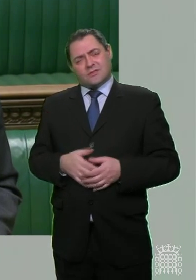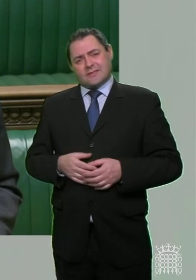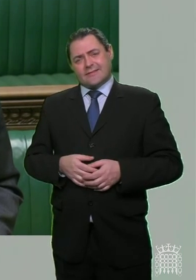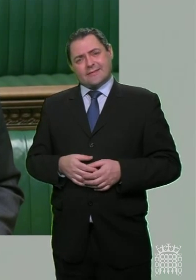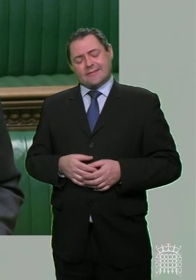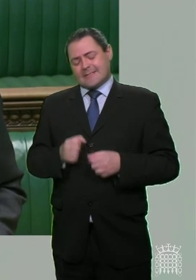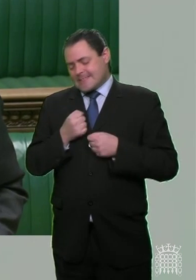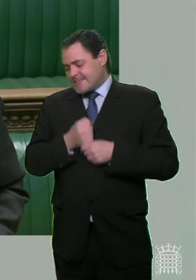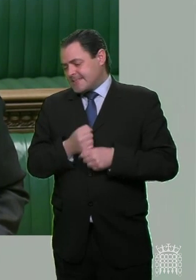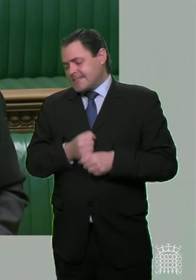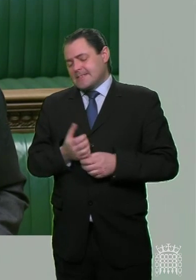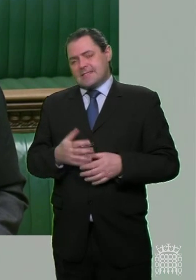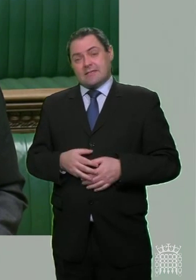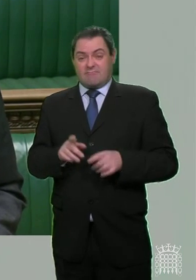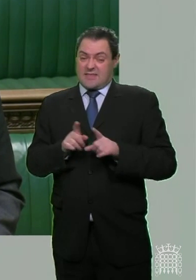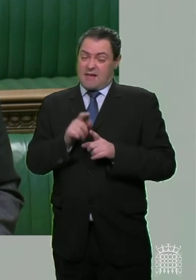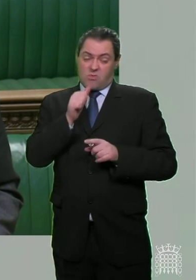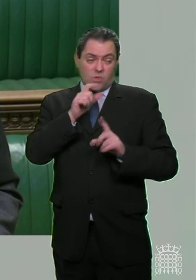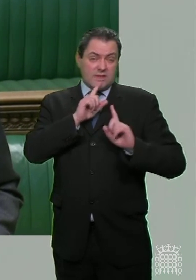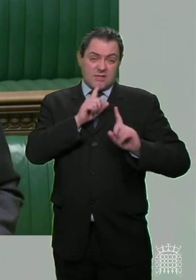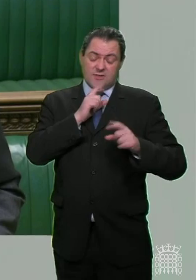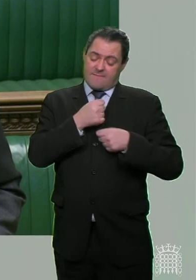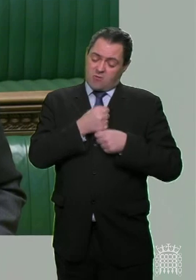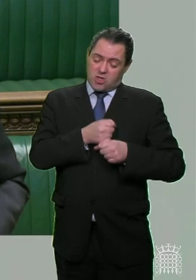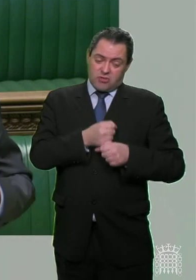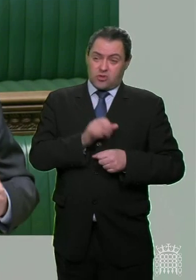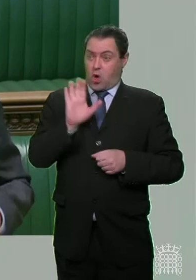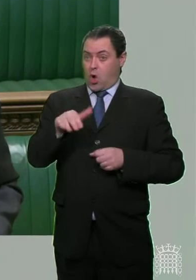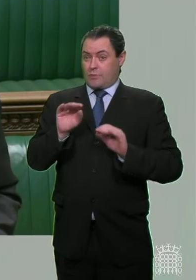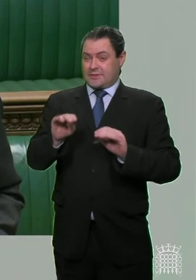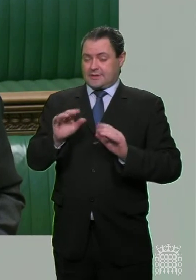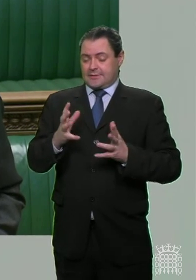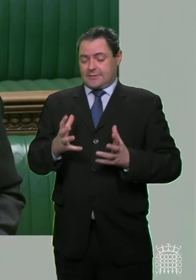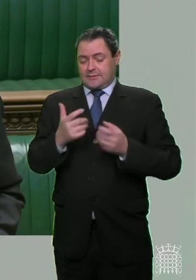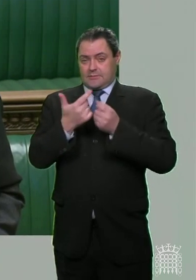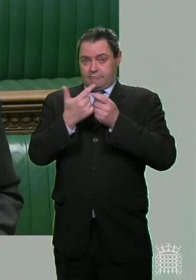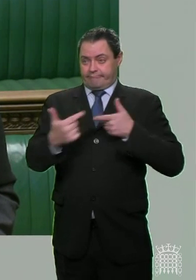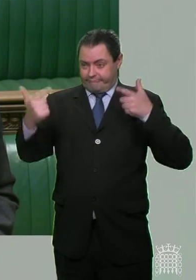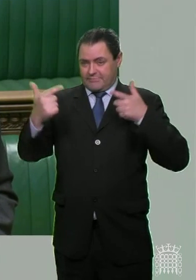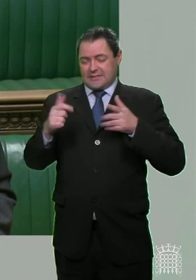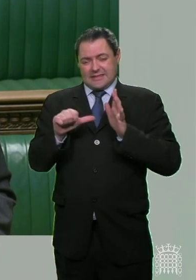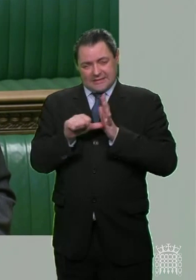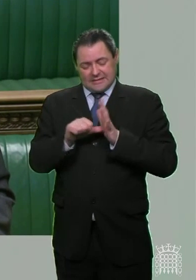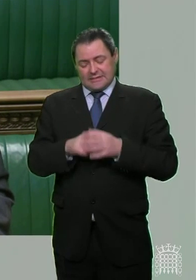I know how difficult it is. I know how frustrated teachers are with educating through remote learning as well.